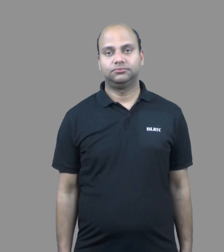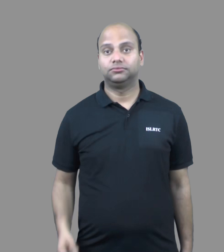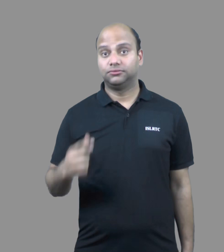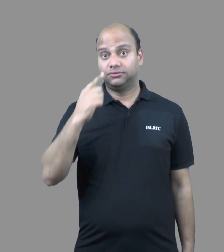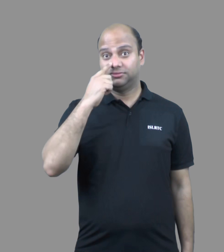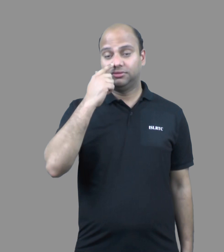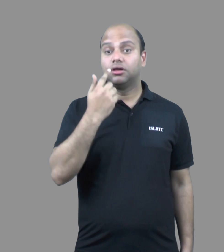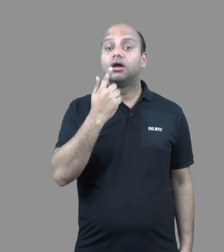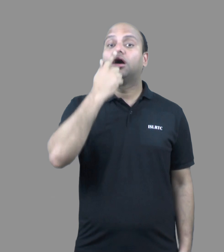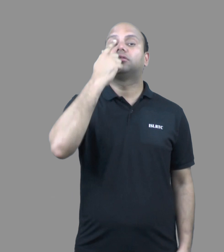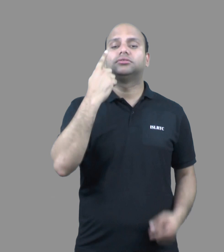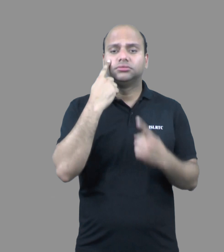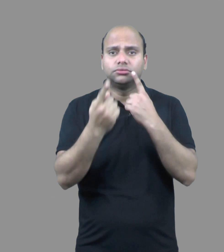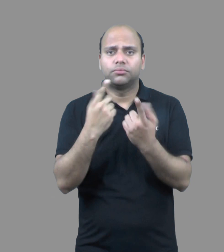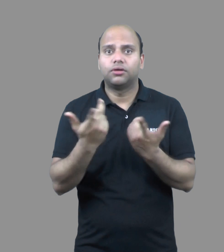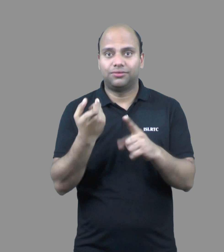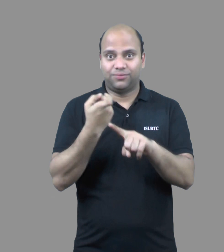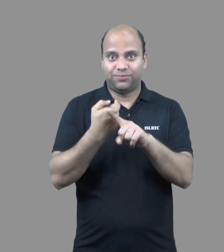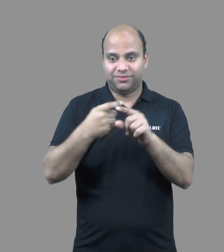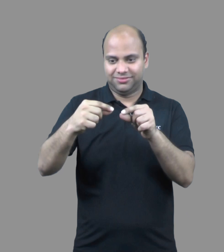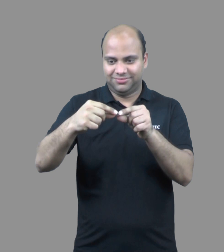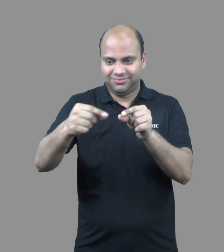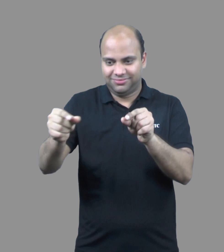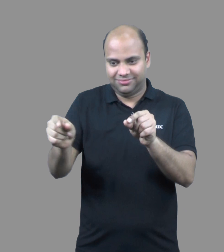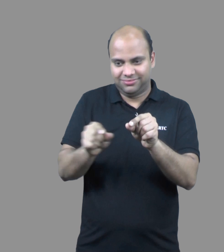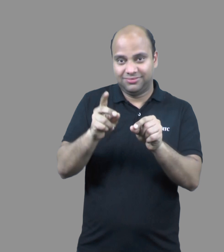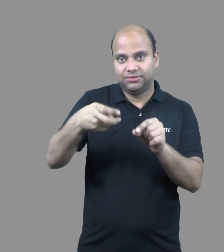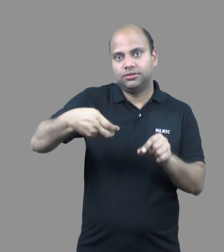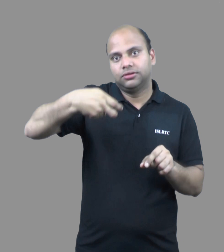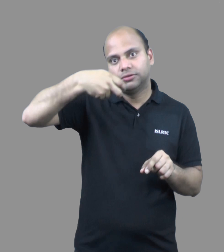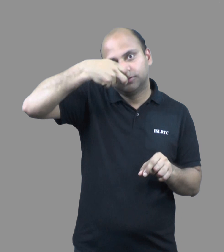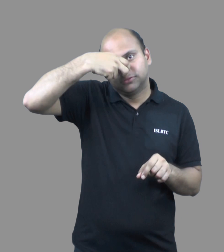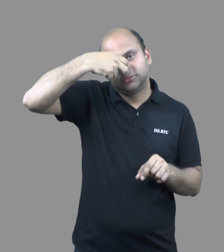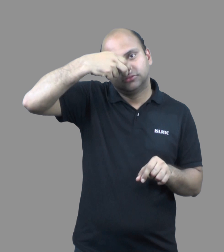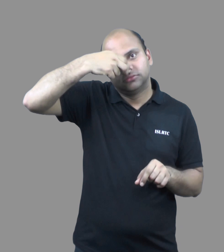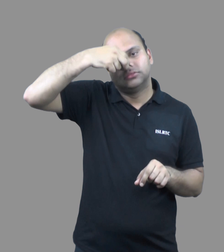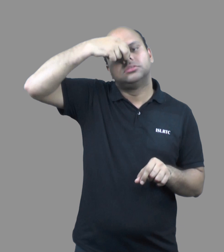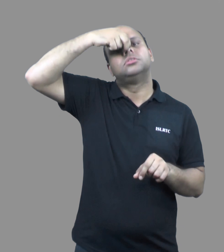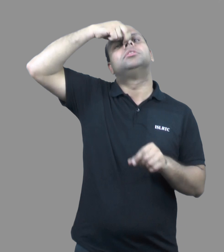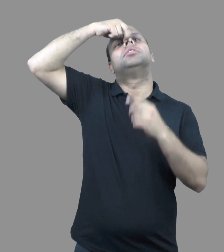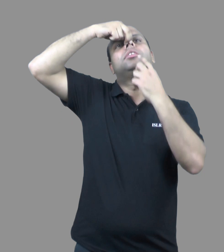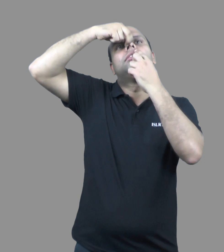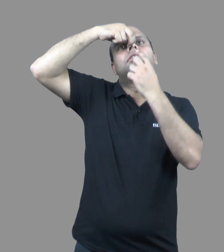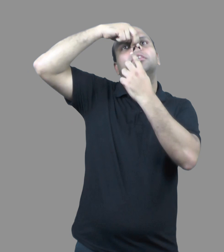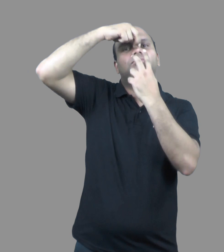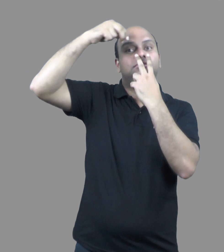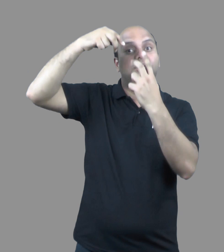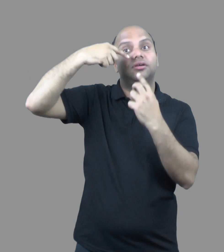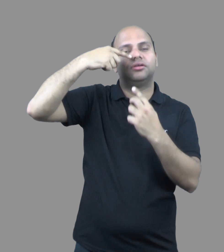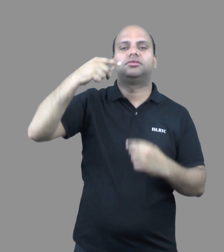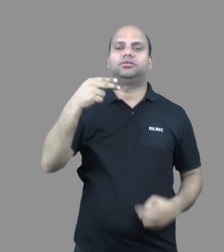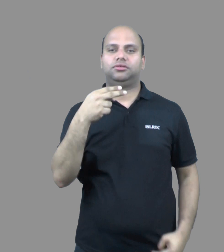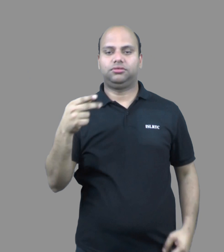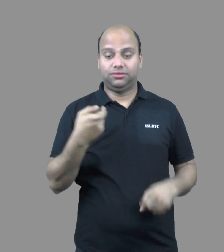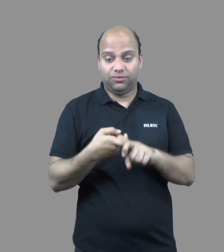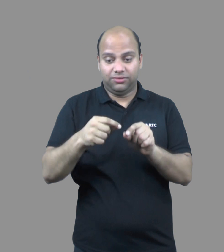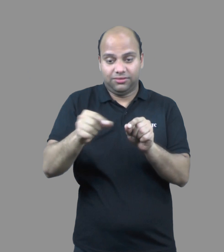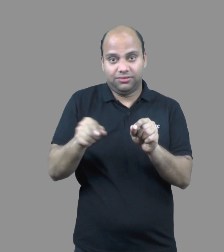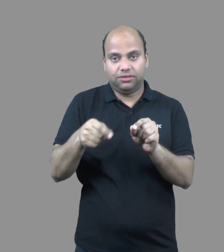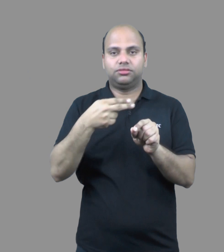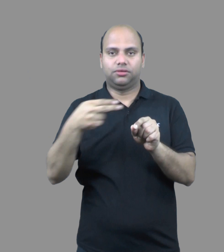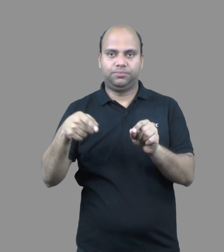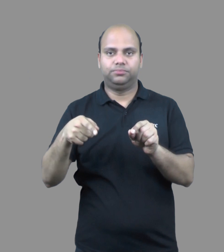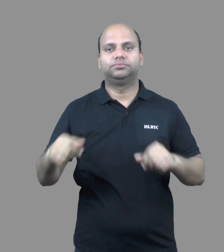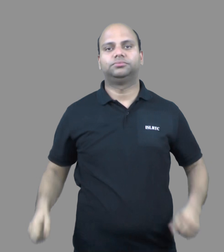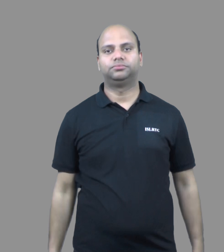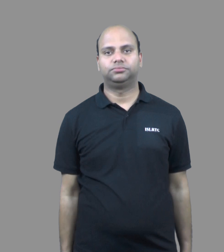Nasal Speculum